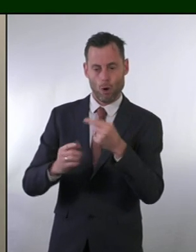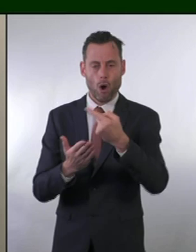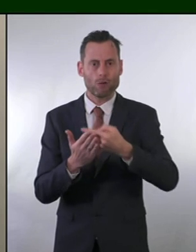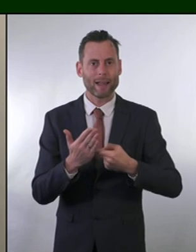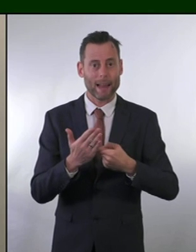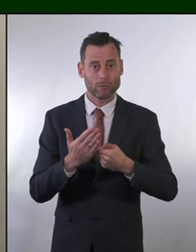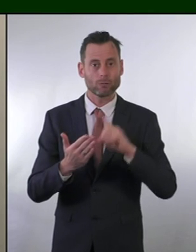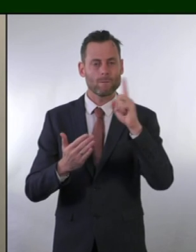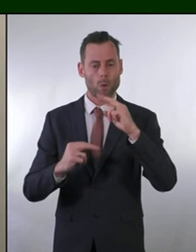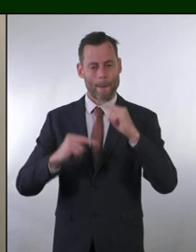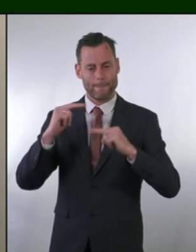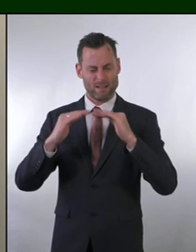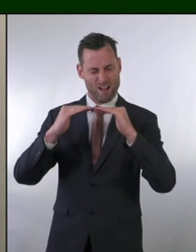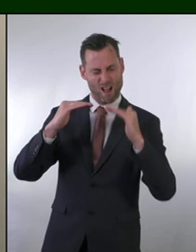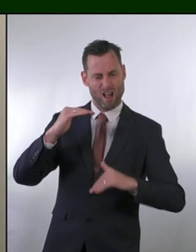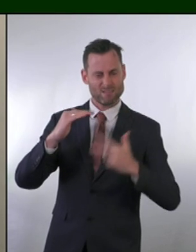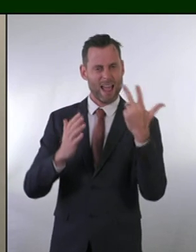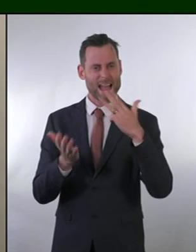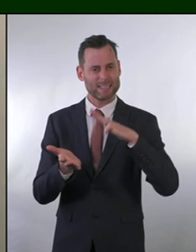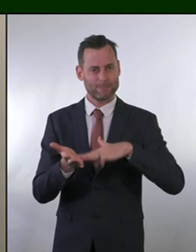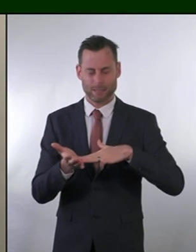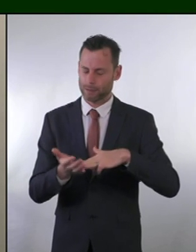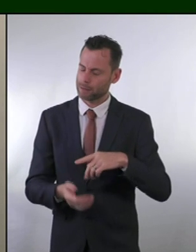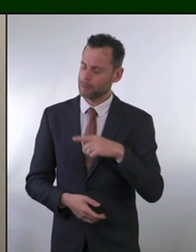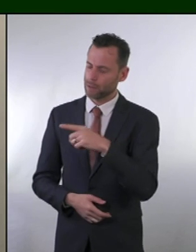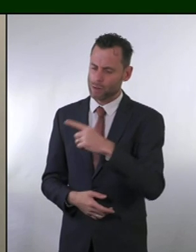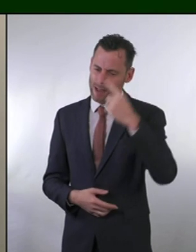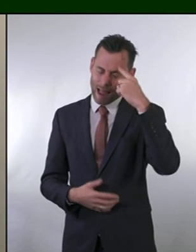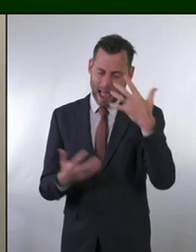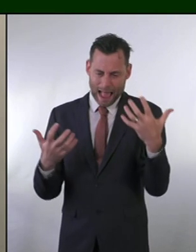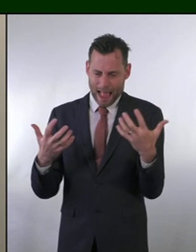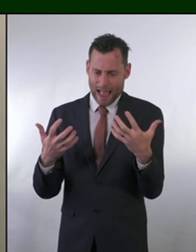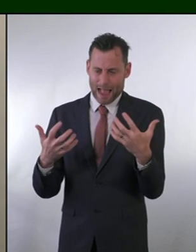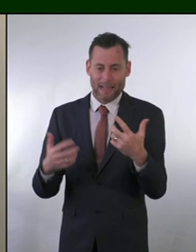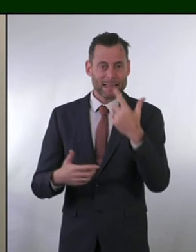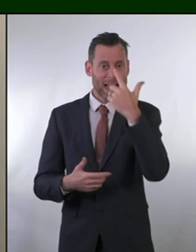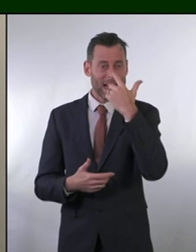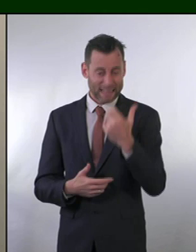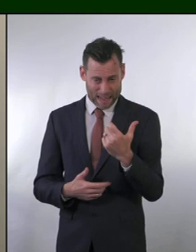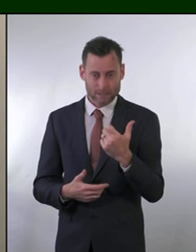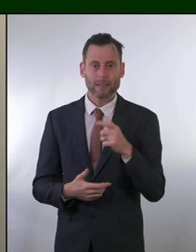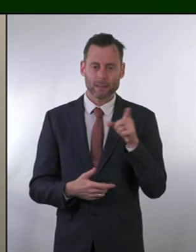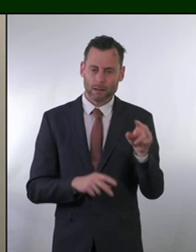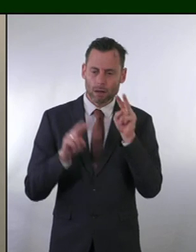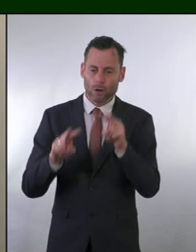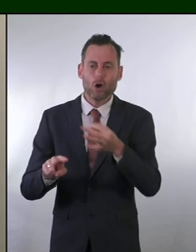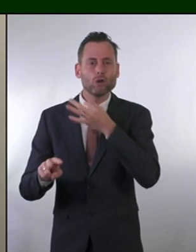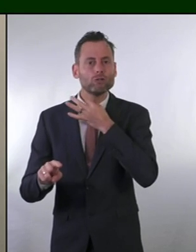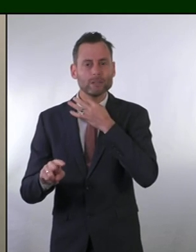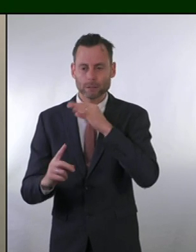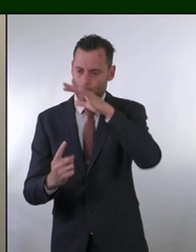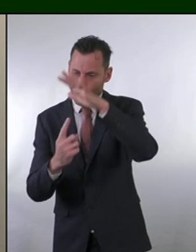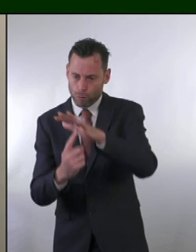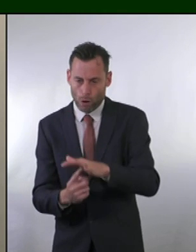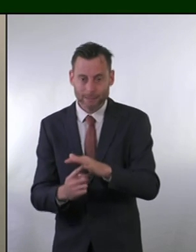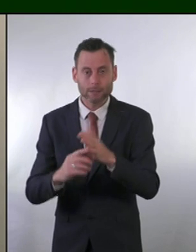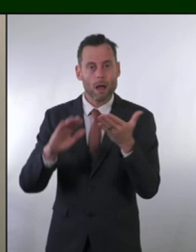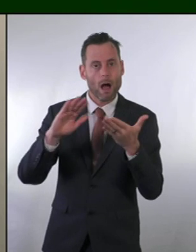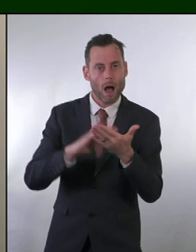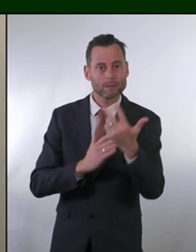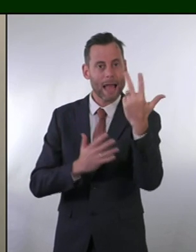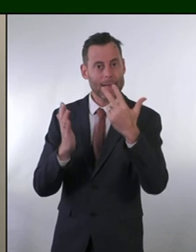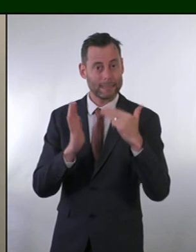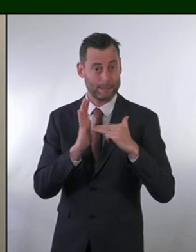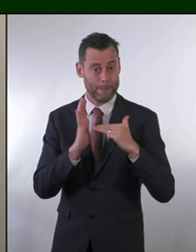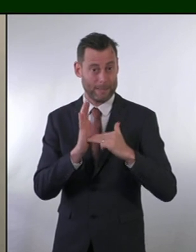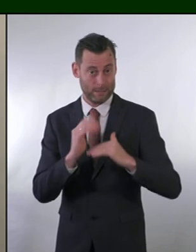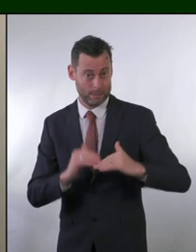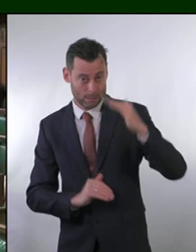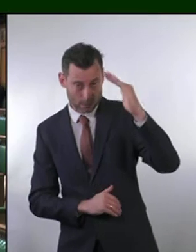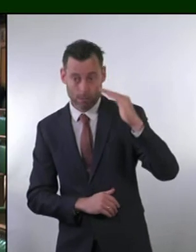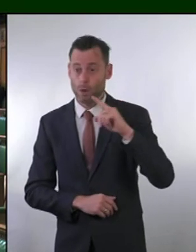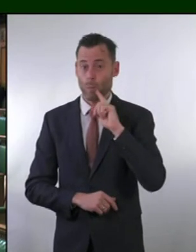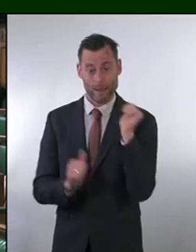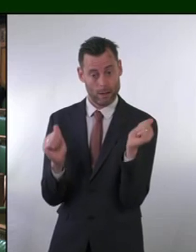Will the Prime Minister provide specific interim advice around risk prioritisation of buildings below 18 metres, and will he extend the building safety fund to such buildings?